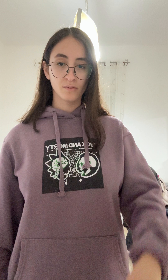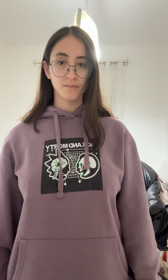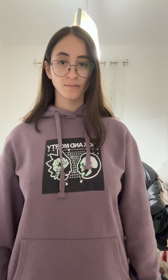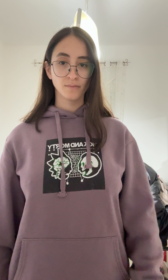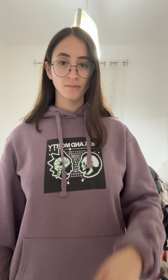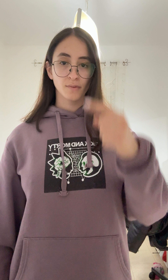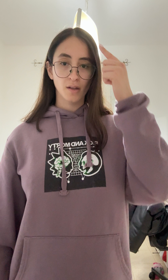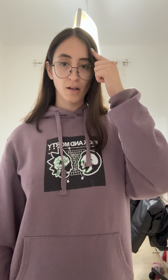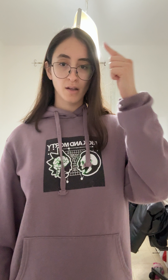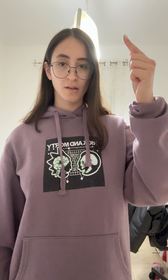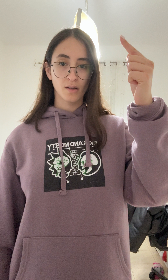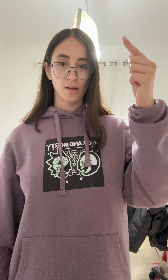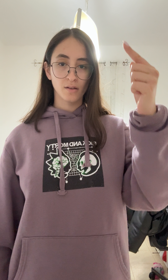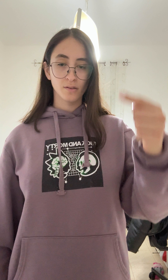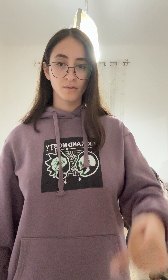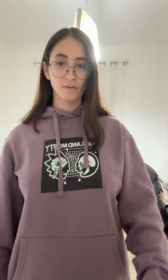לדעת